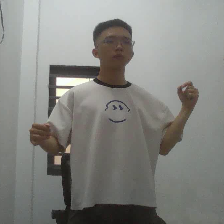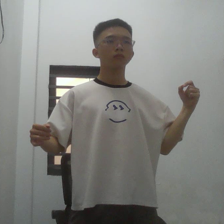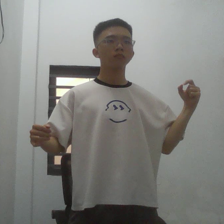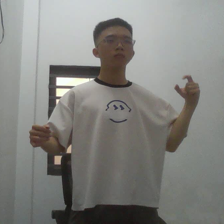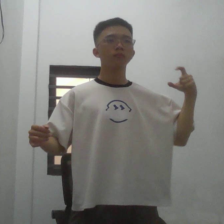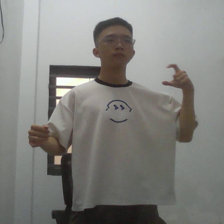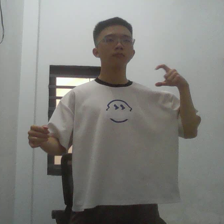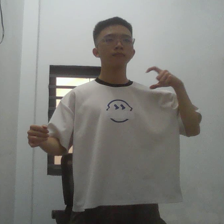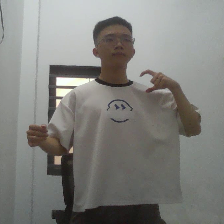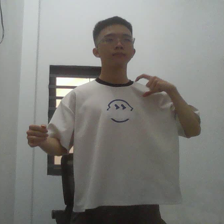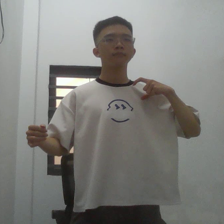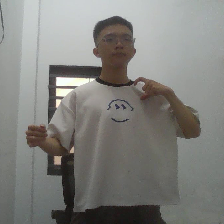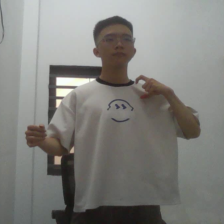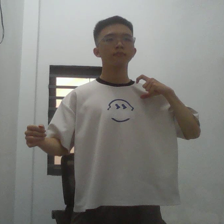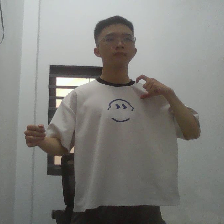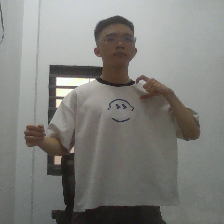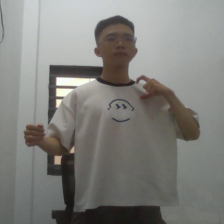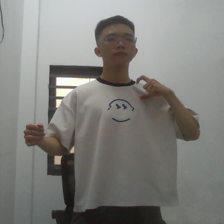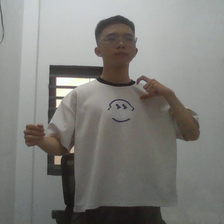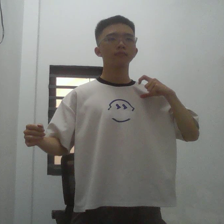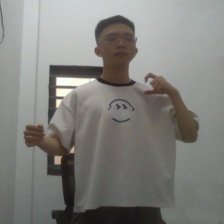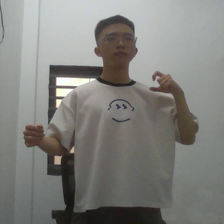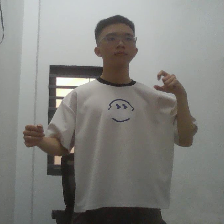giau co